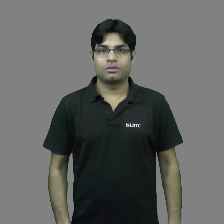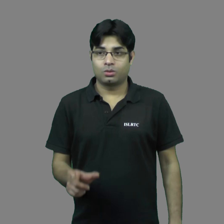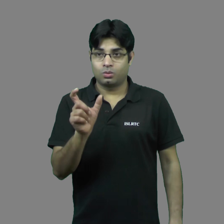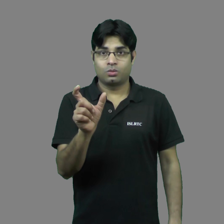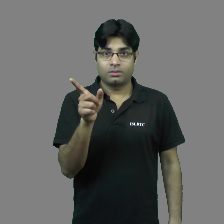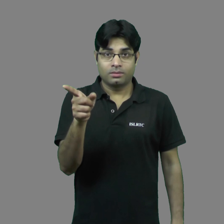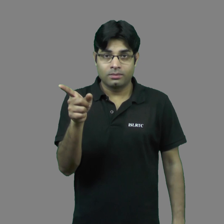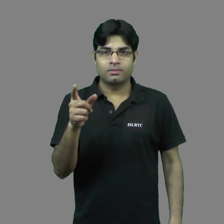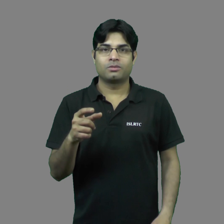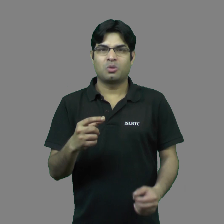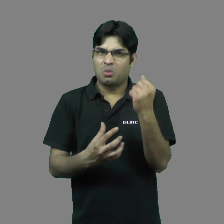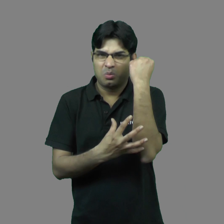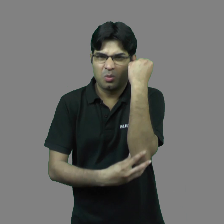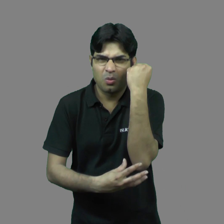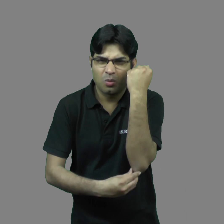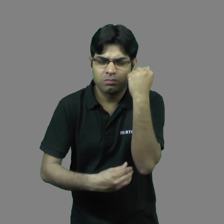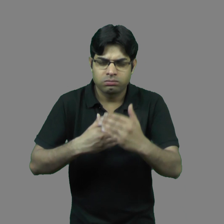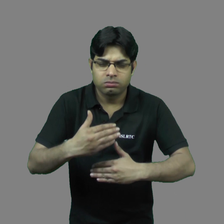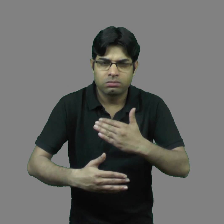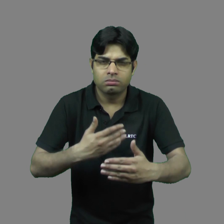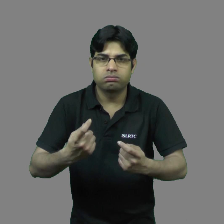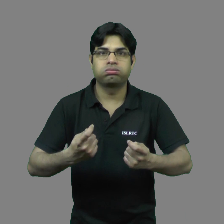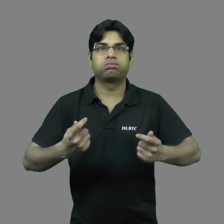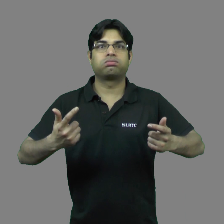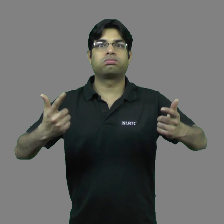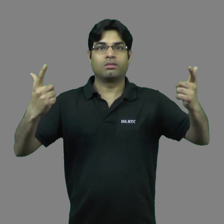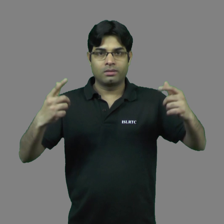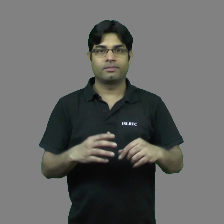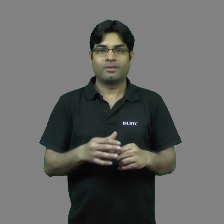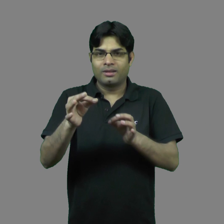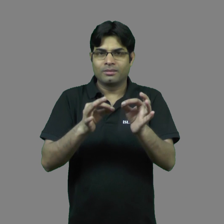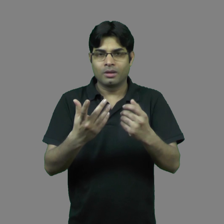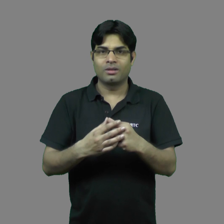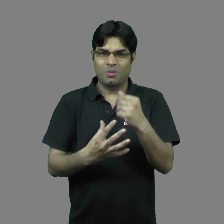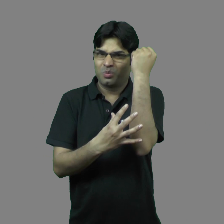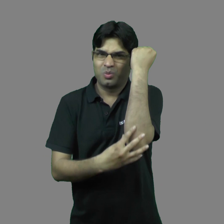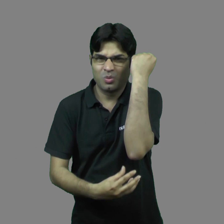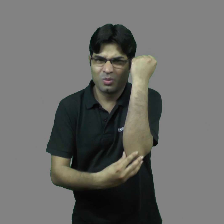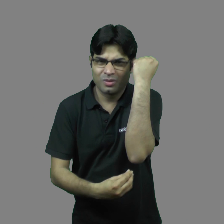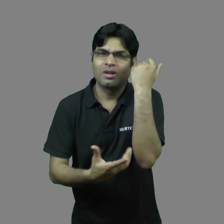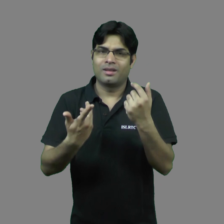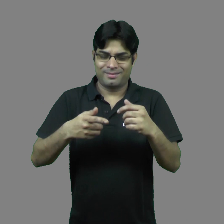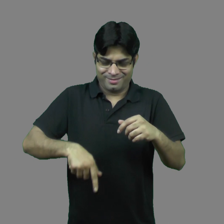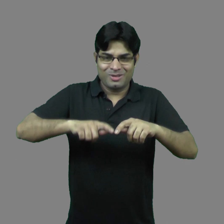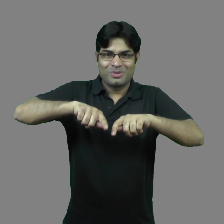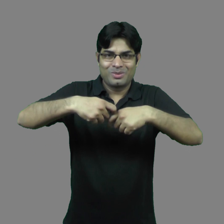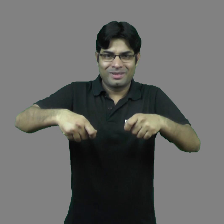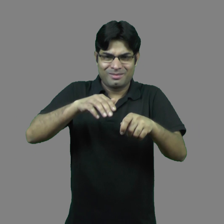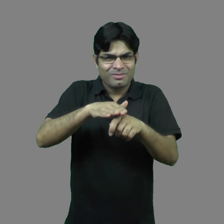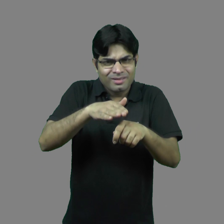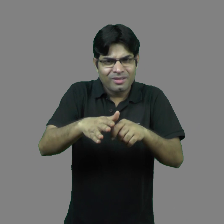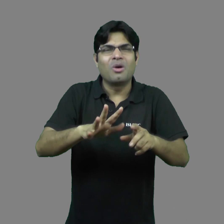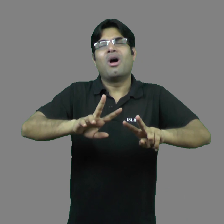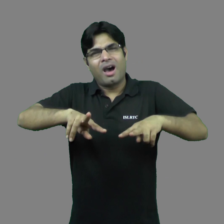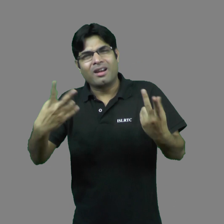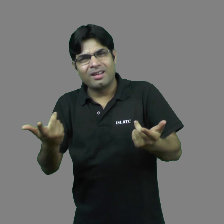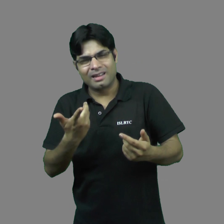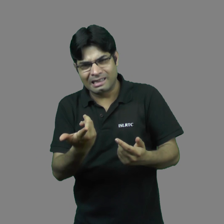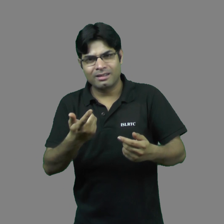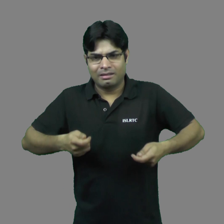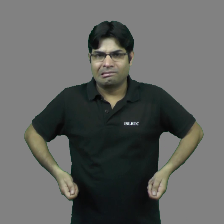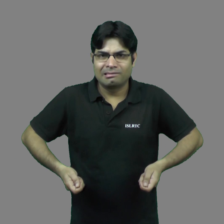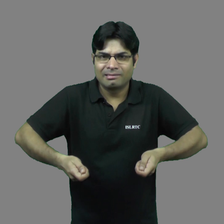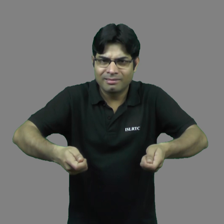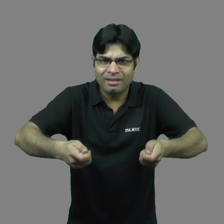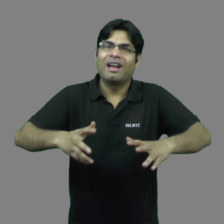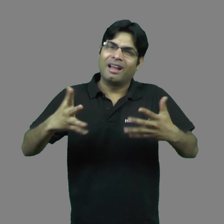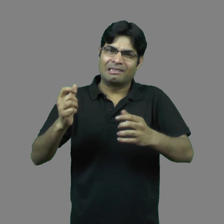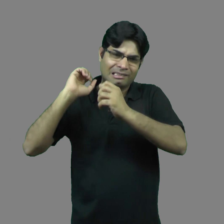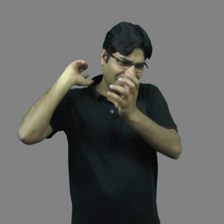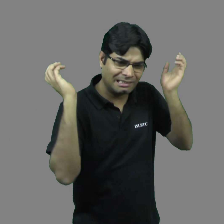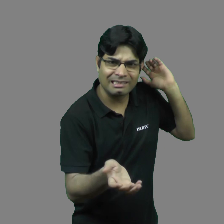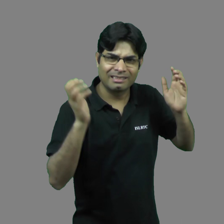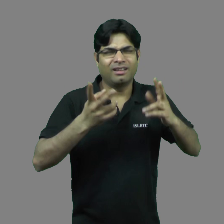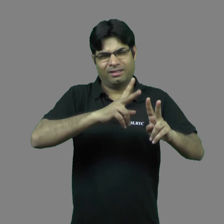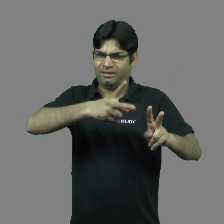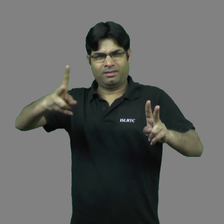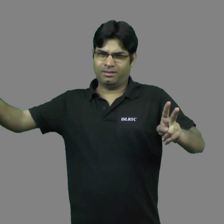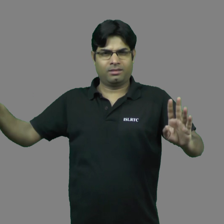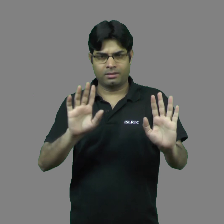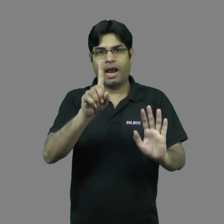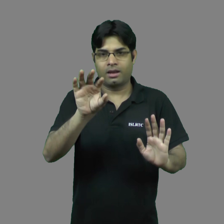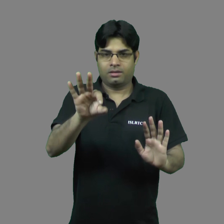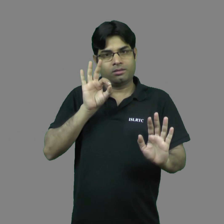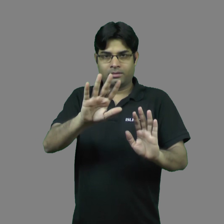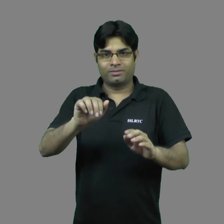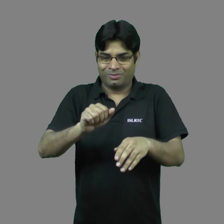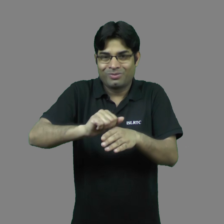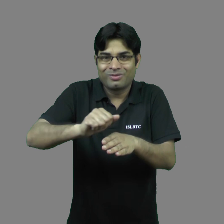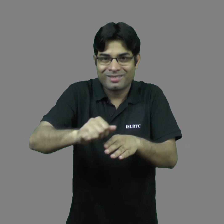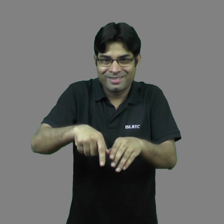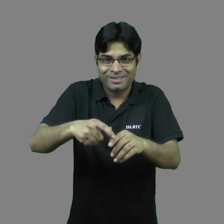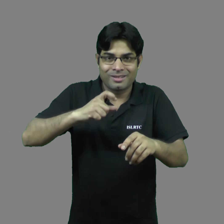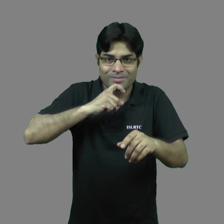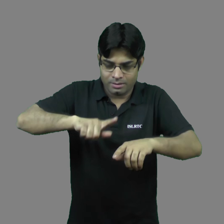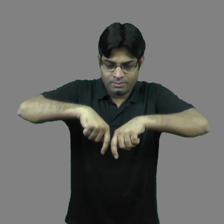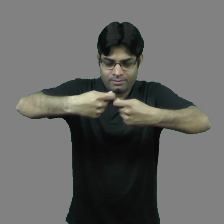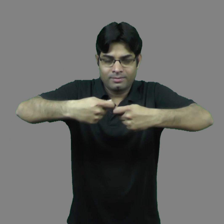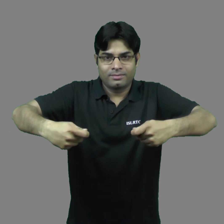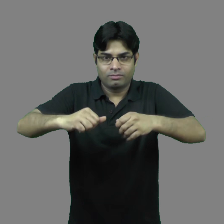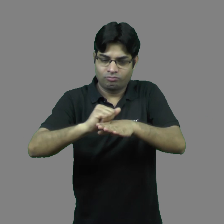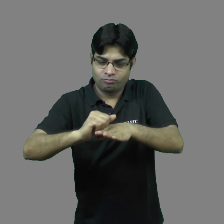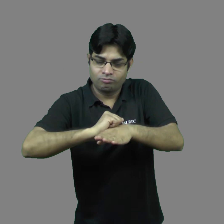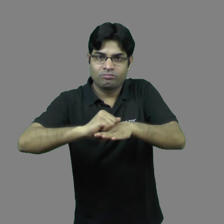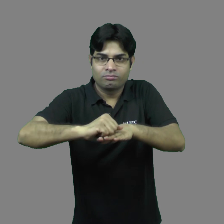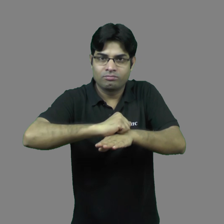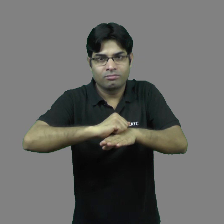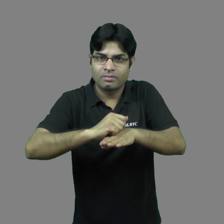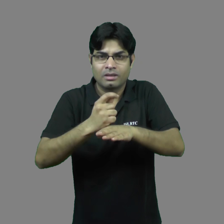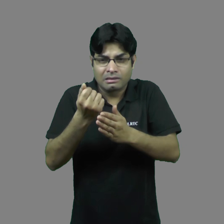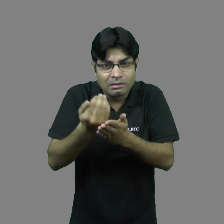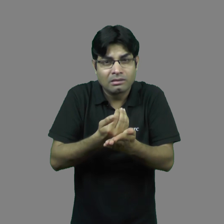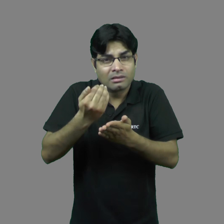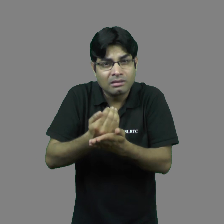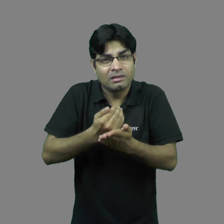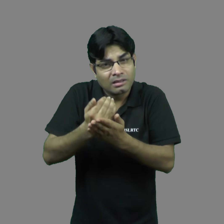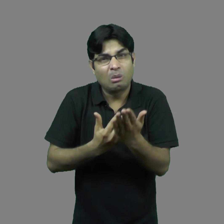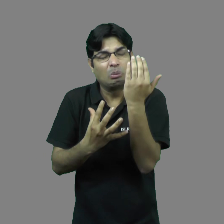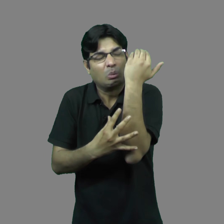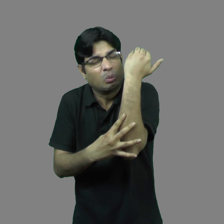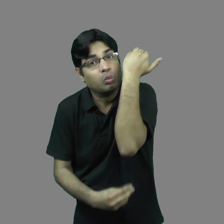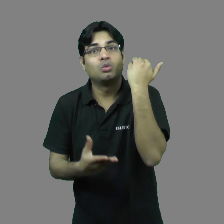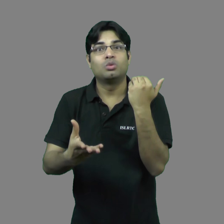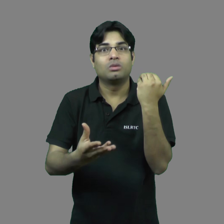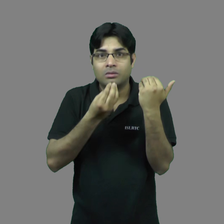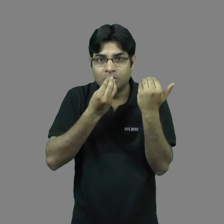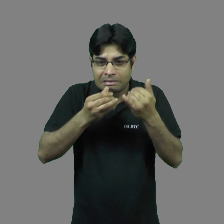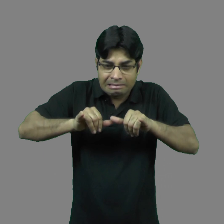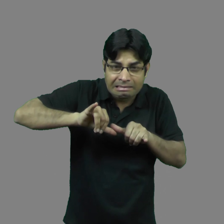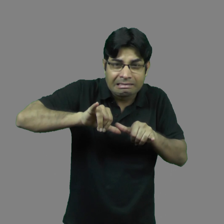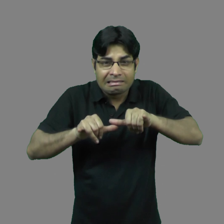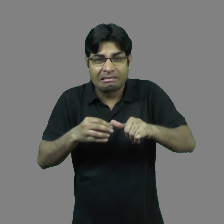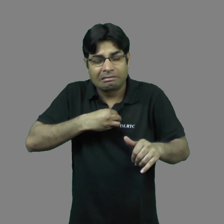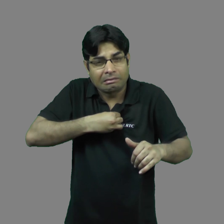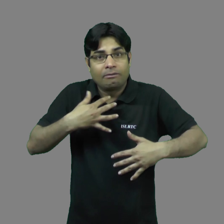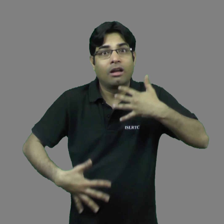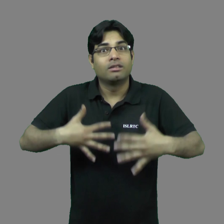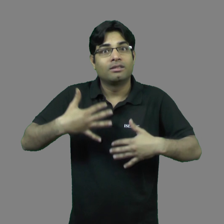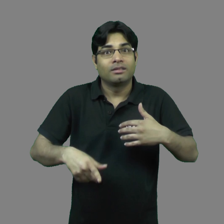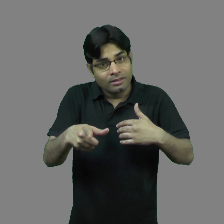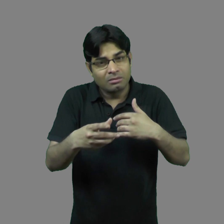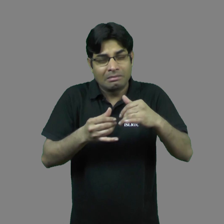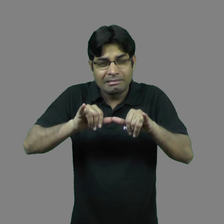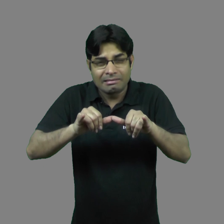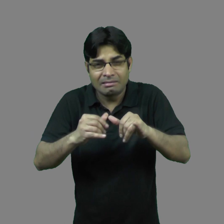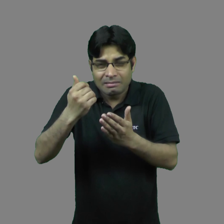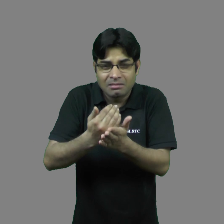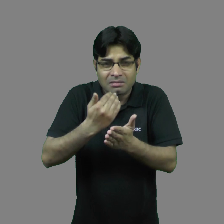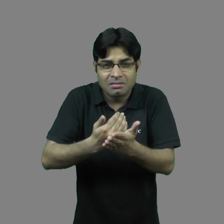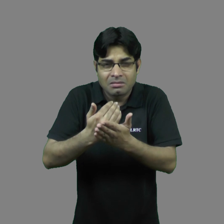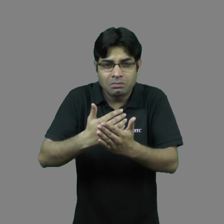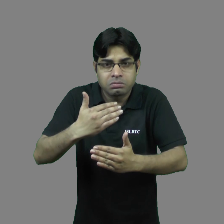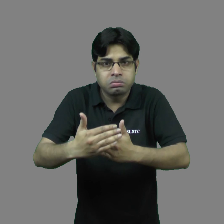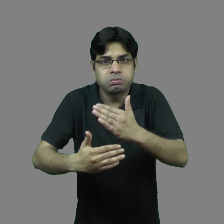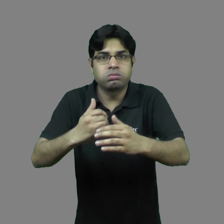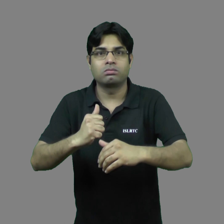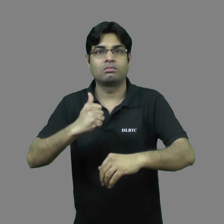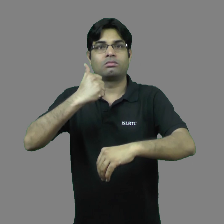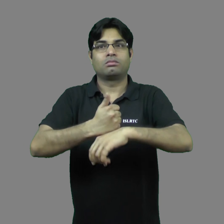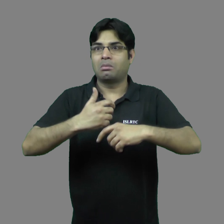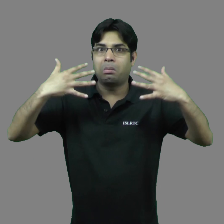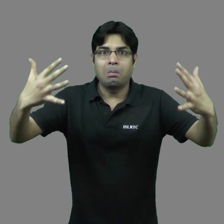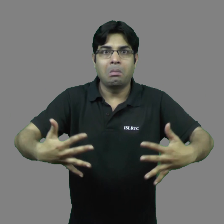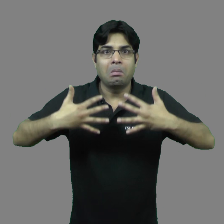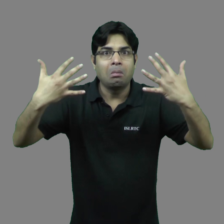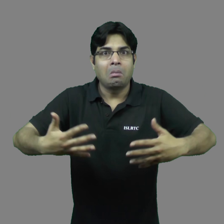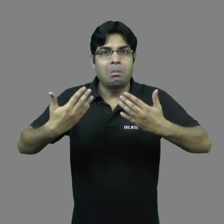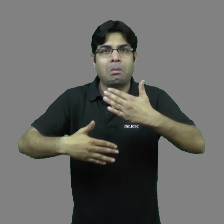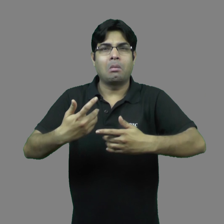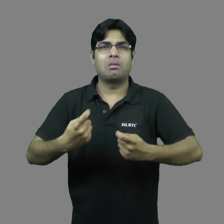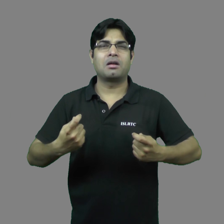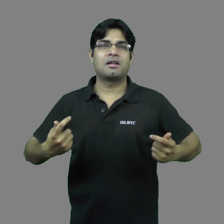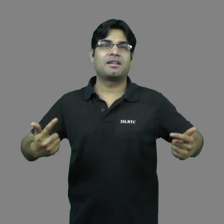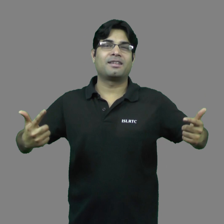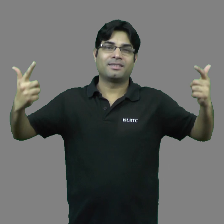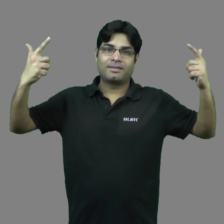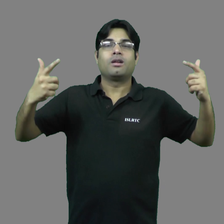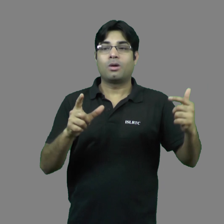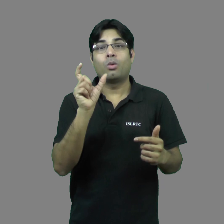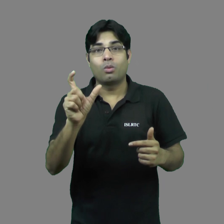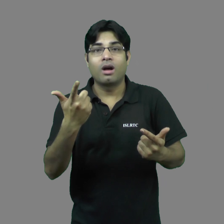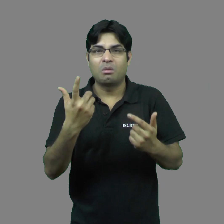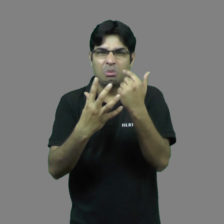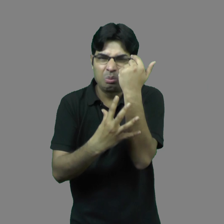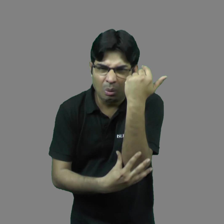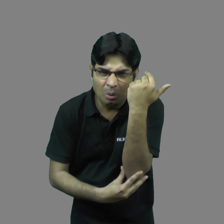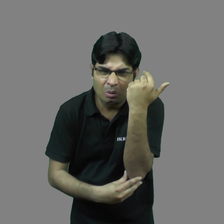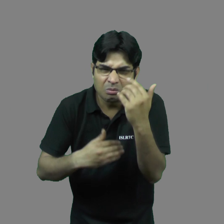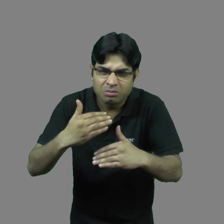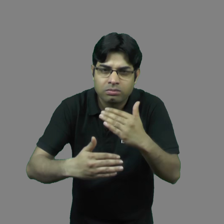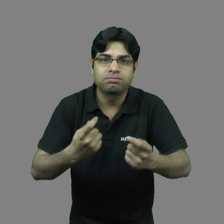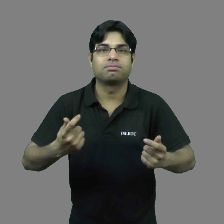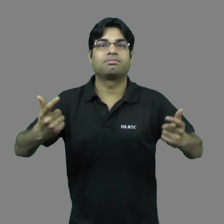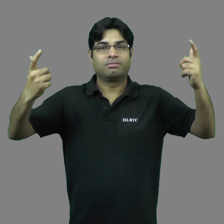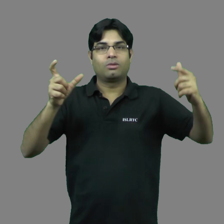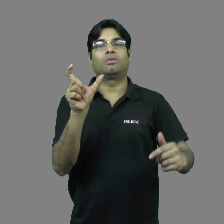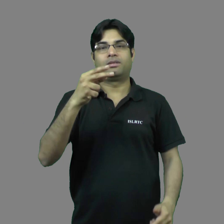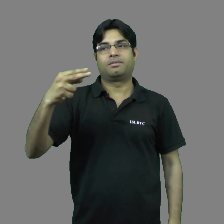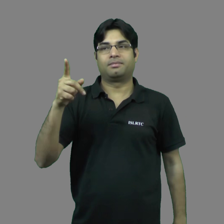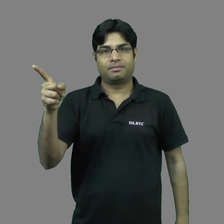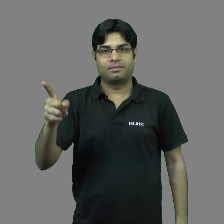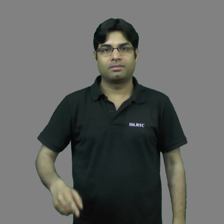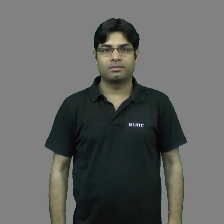From Rags To Riches